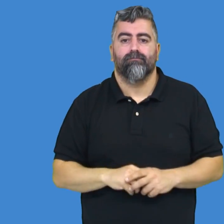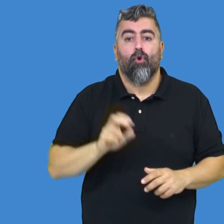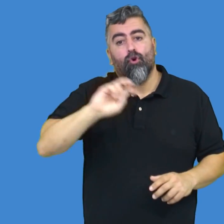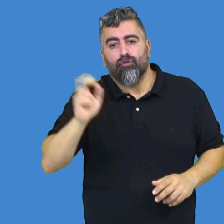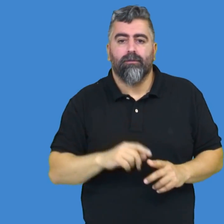otro